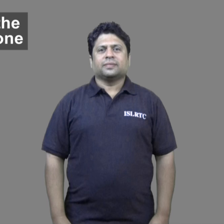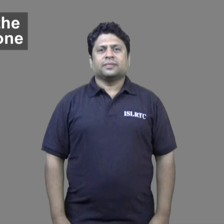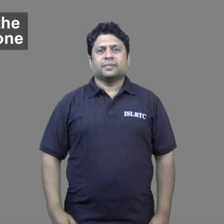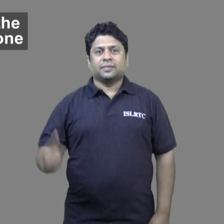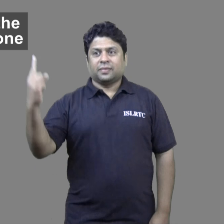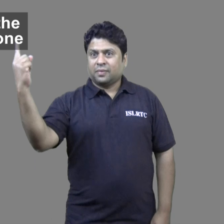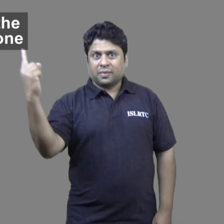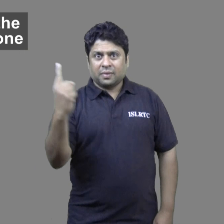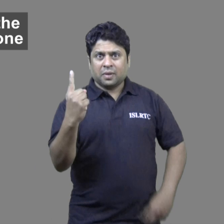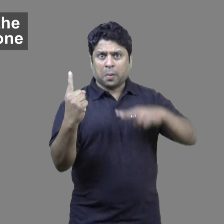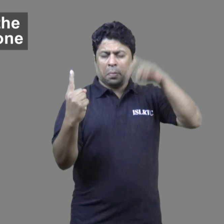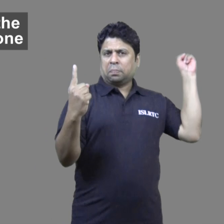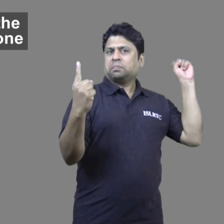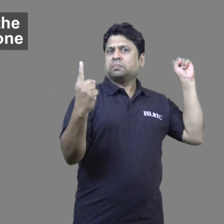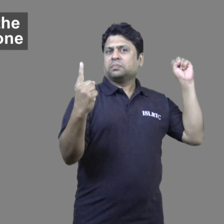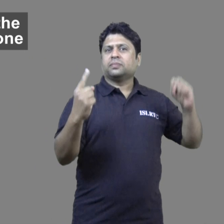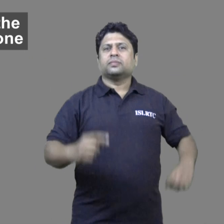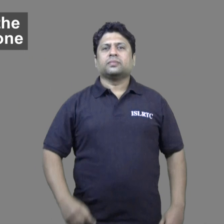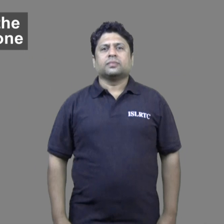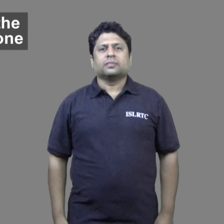Disappear With the Arrival of Someone